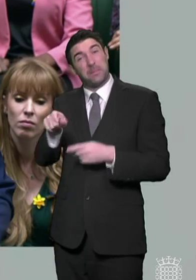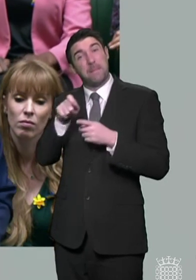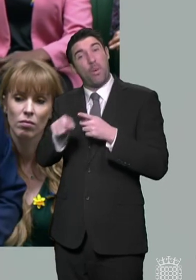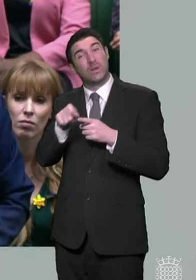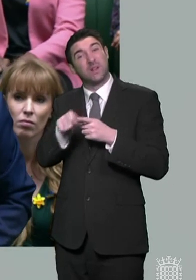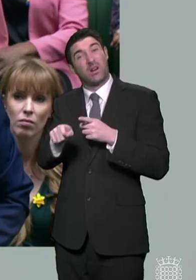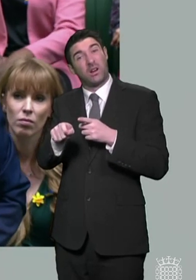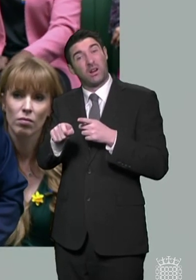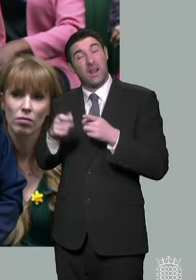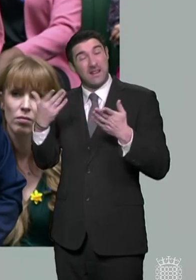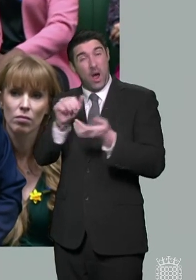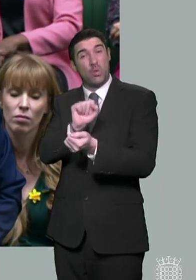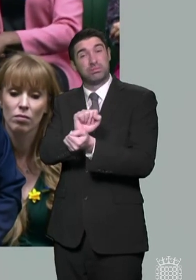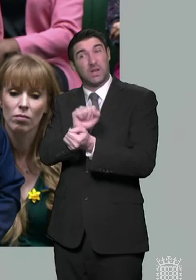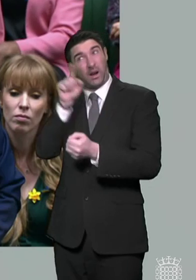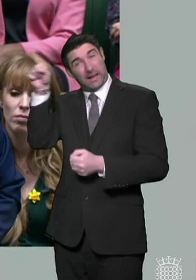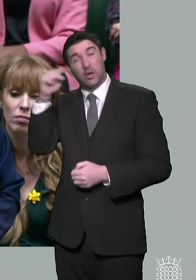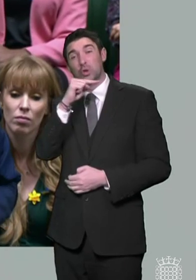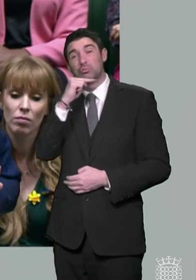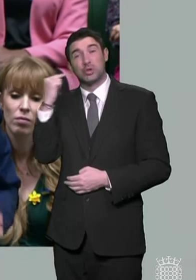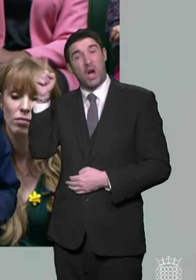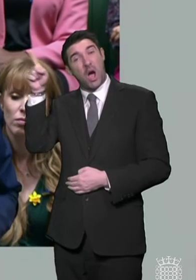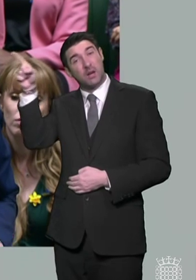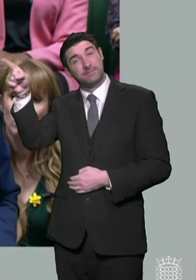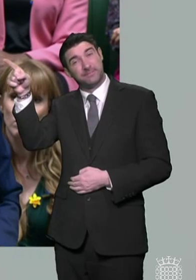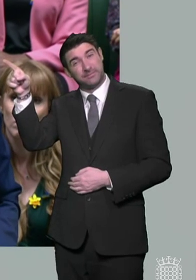Transparency is essential to rooting out corruption.